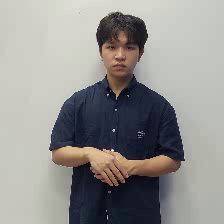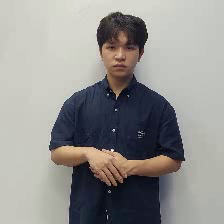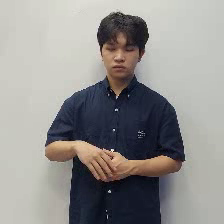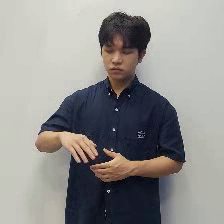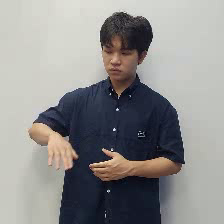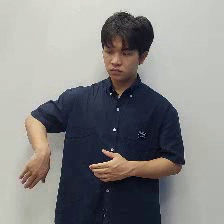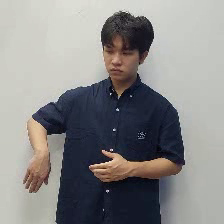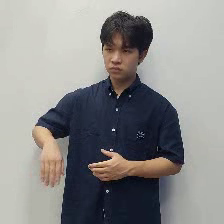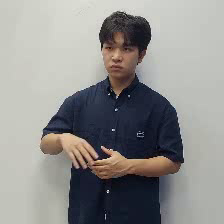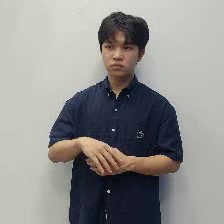Phía sau